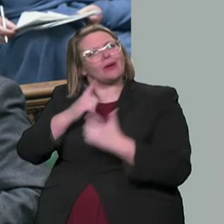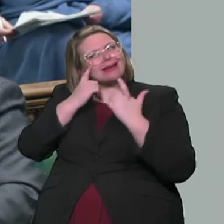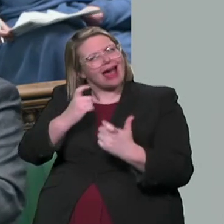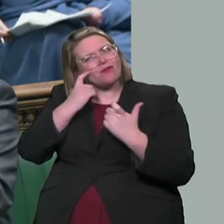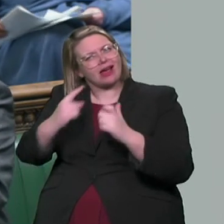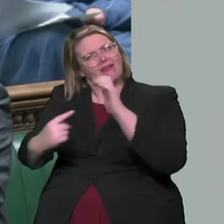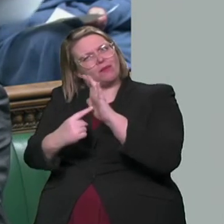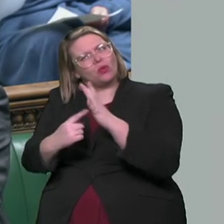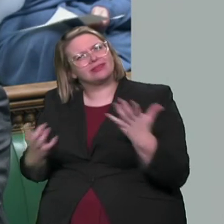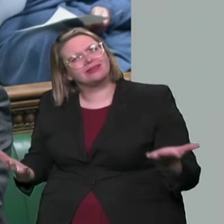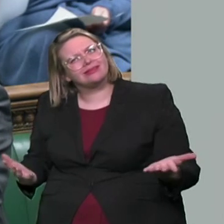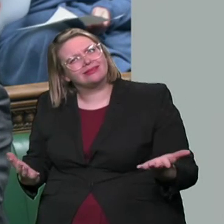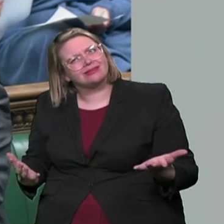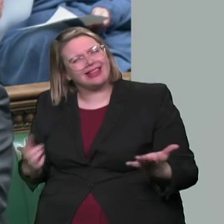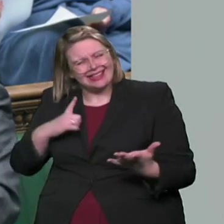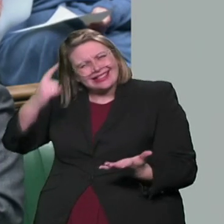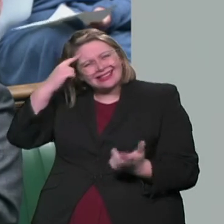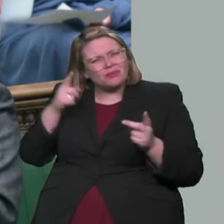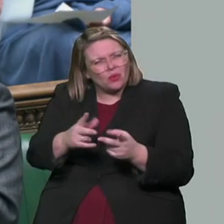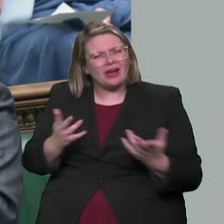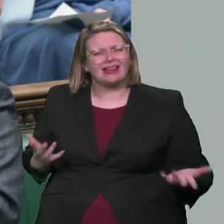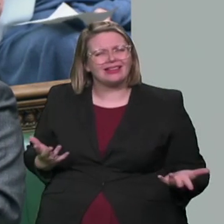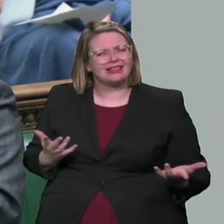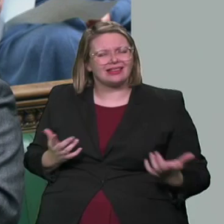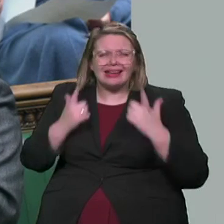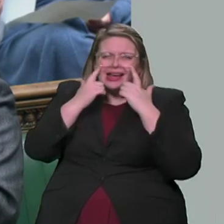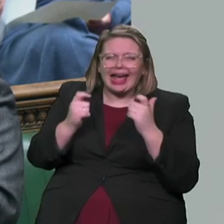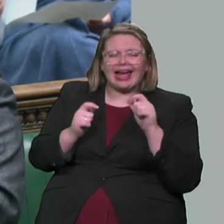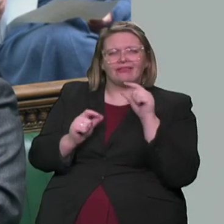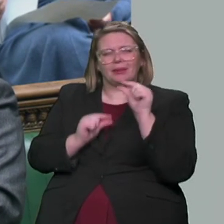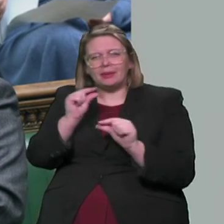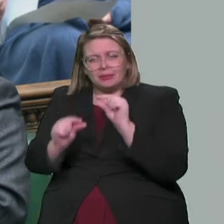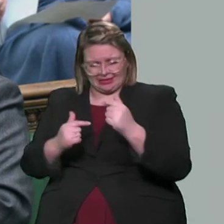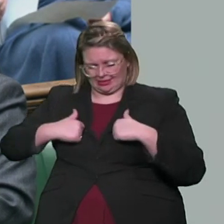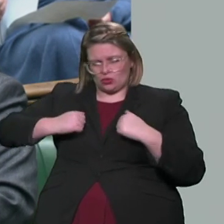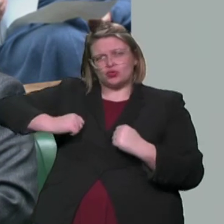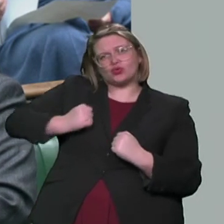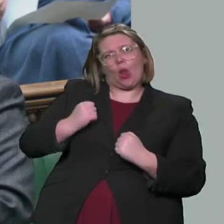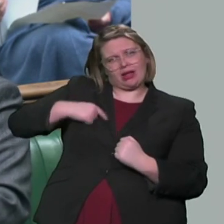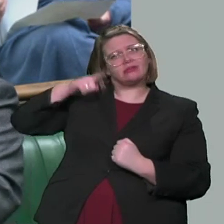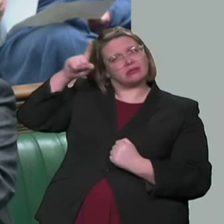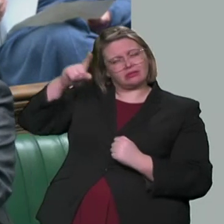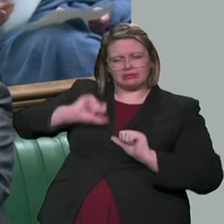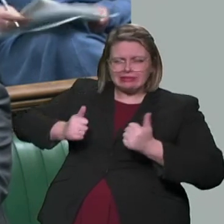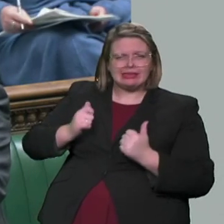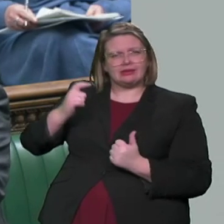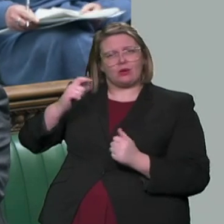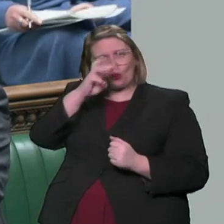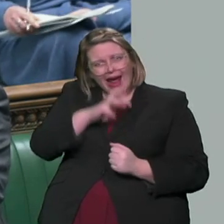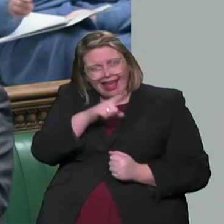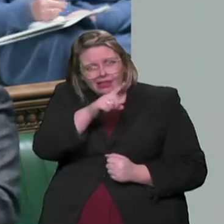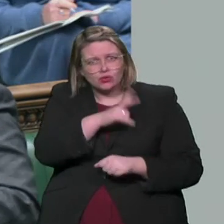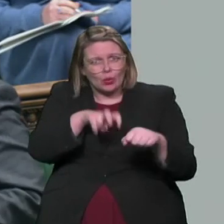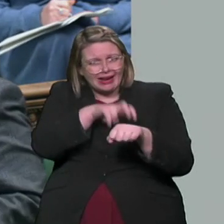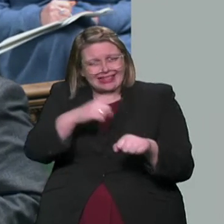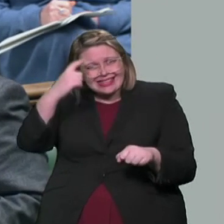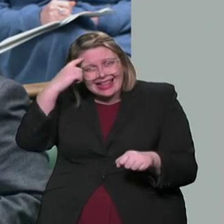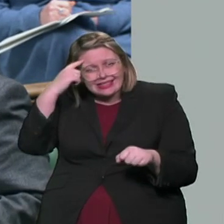That is the proactive, sensible and cautious approach being taken by the Scottish Government and the other devolved nations.